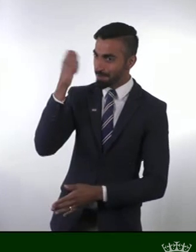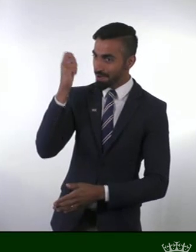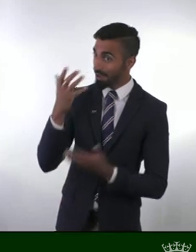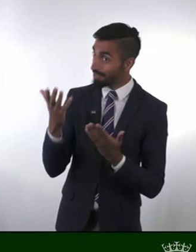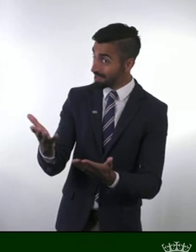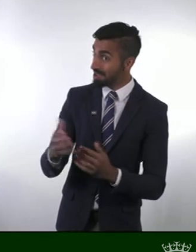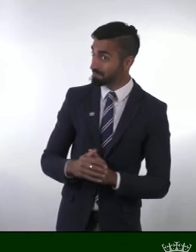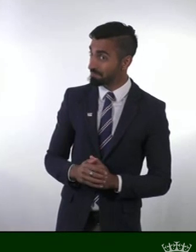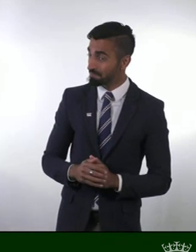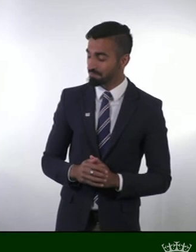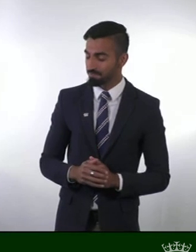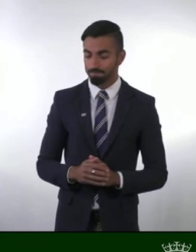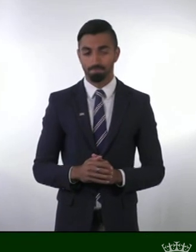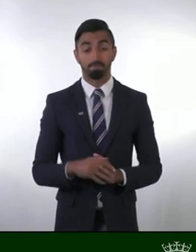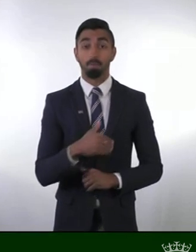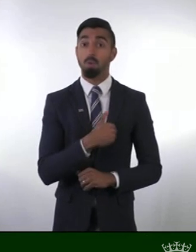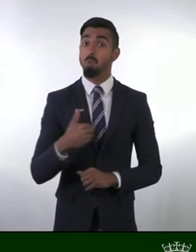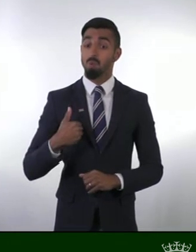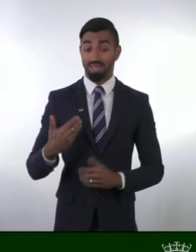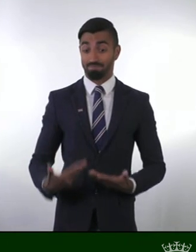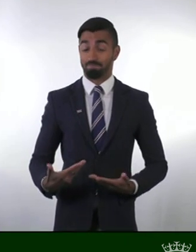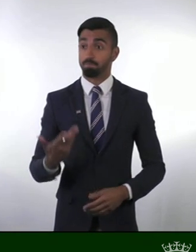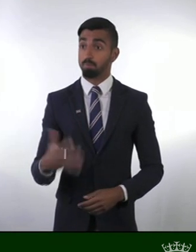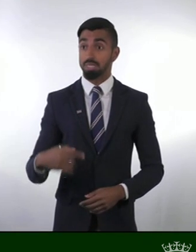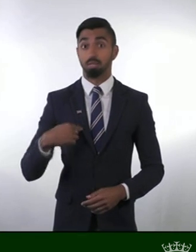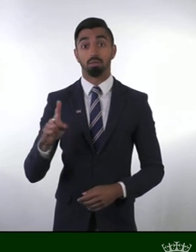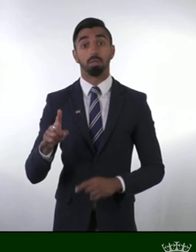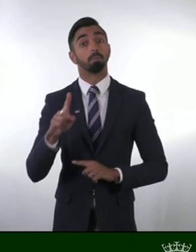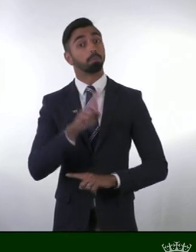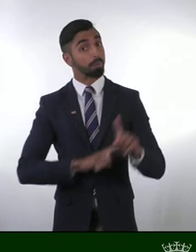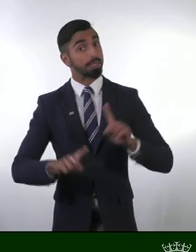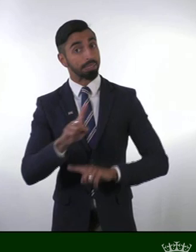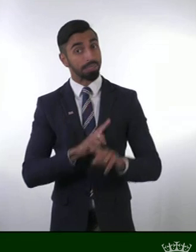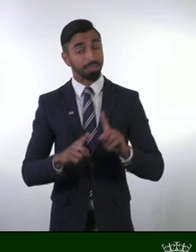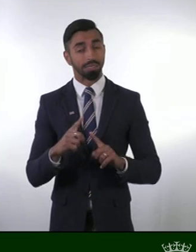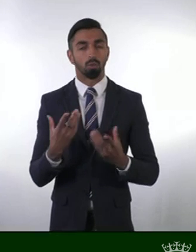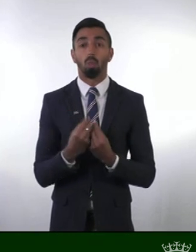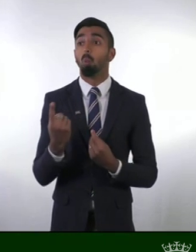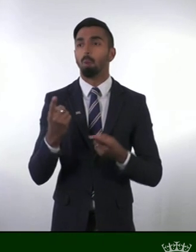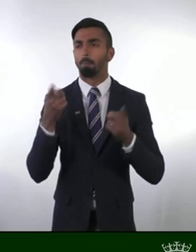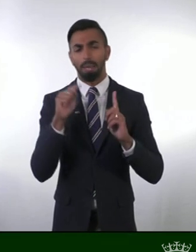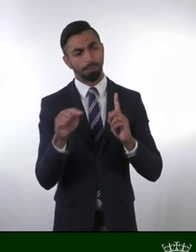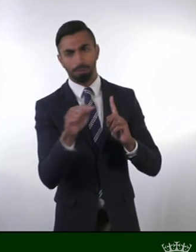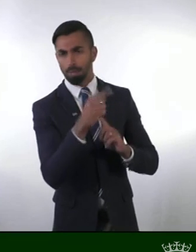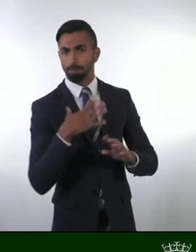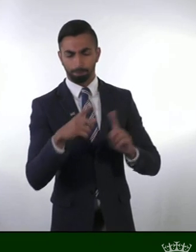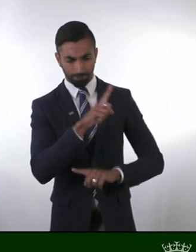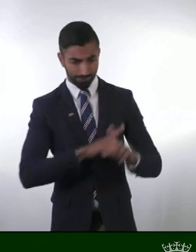This morning, I had meetings with ministerial colleagues and others.